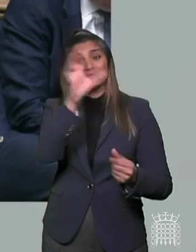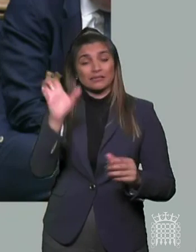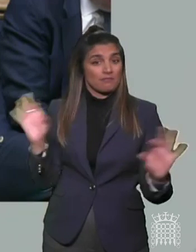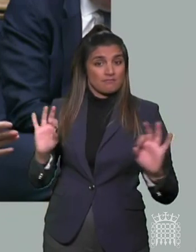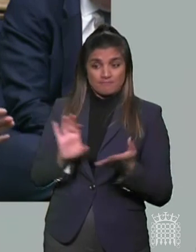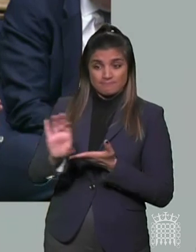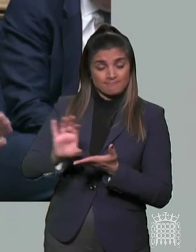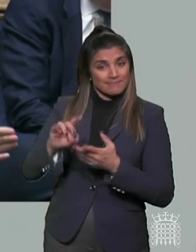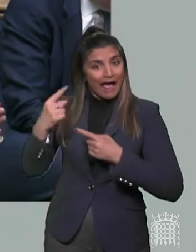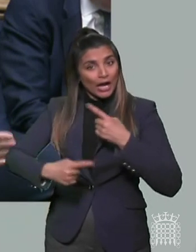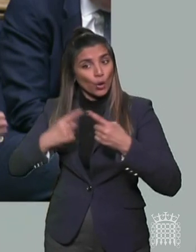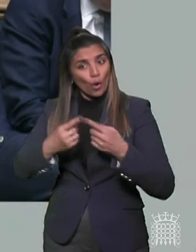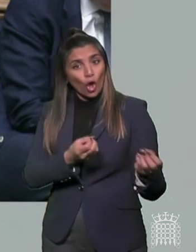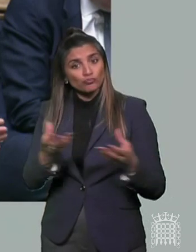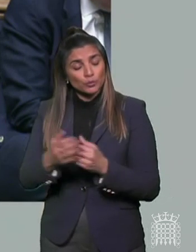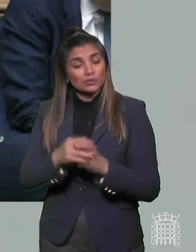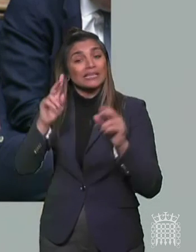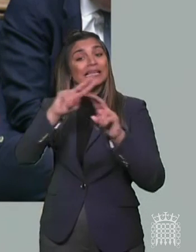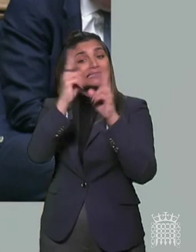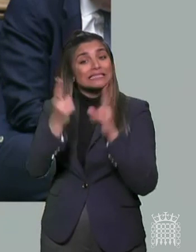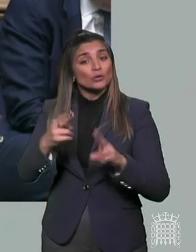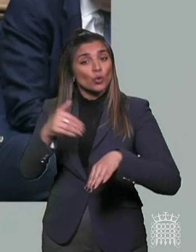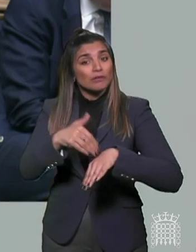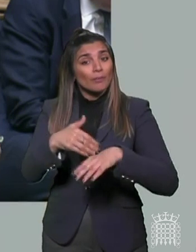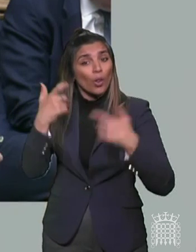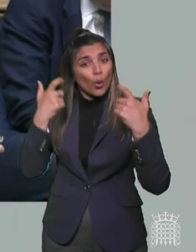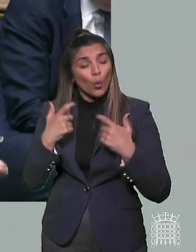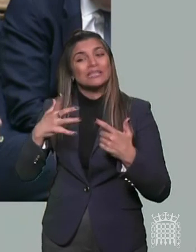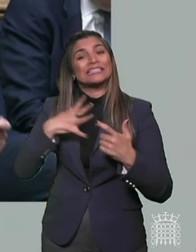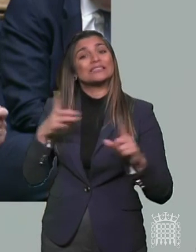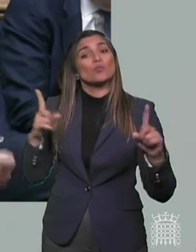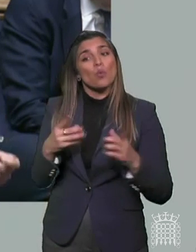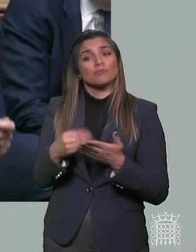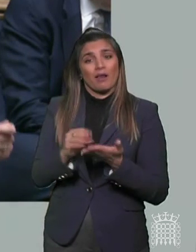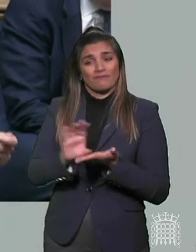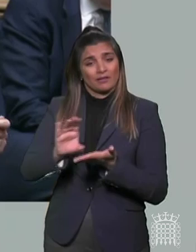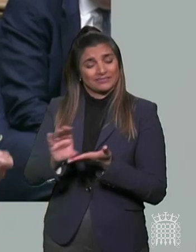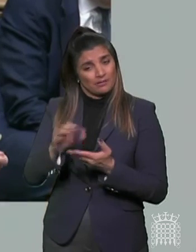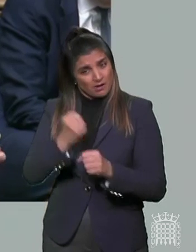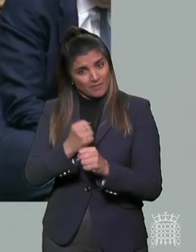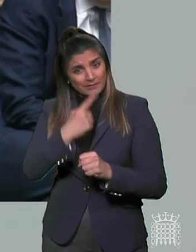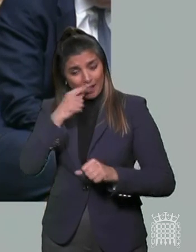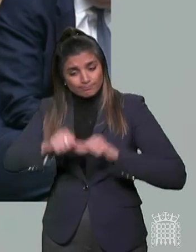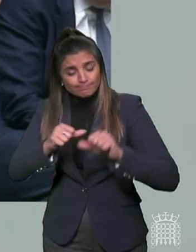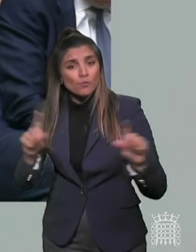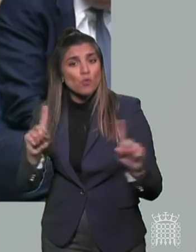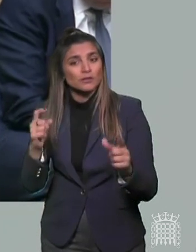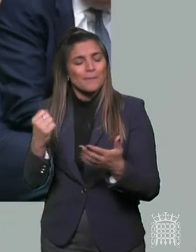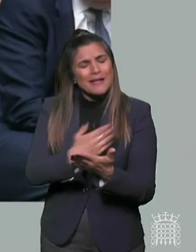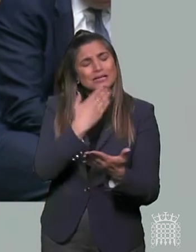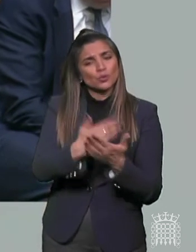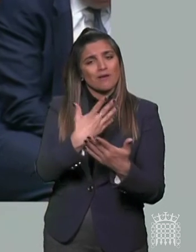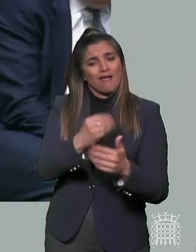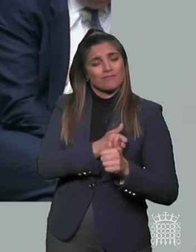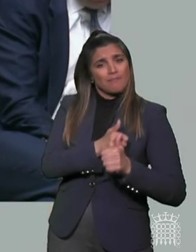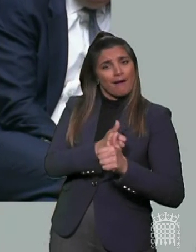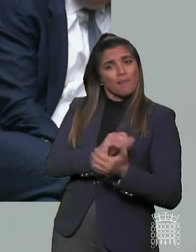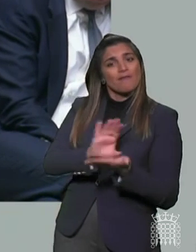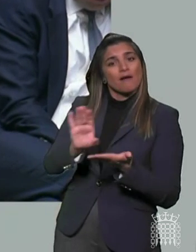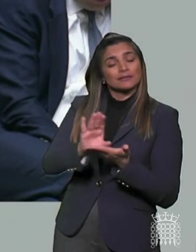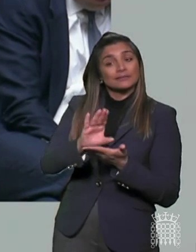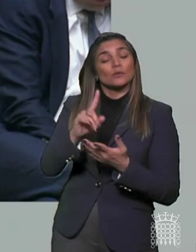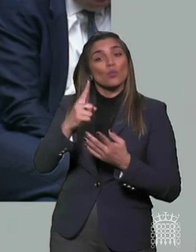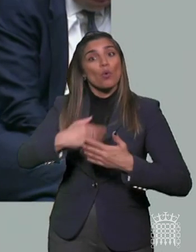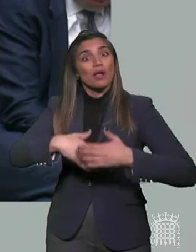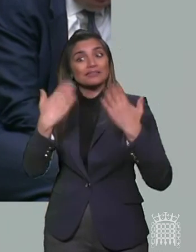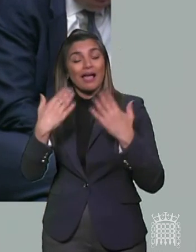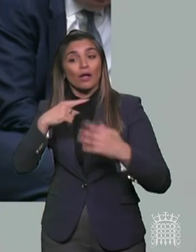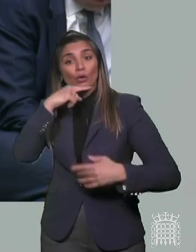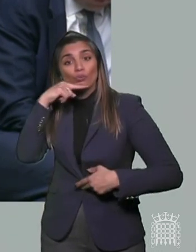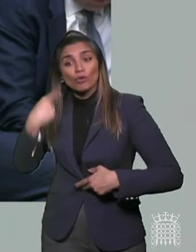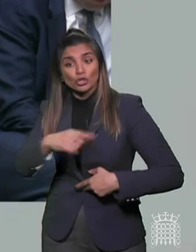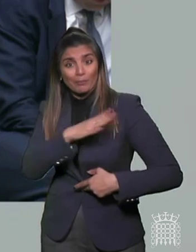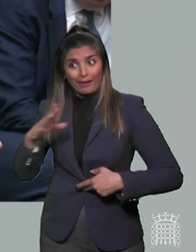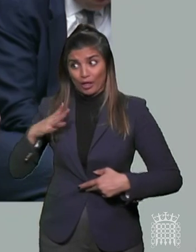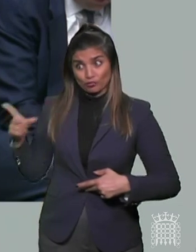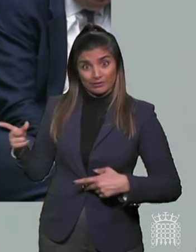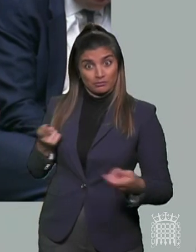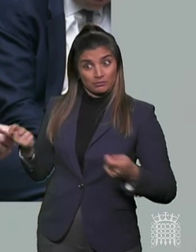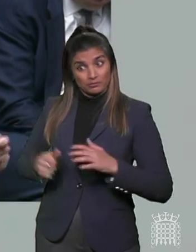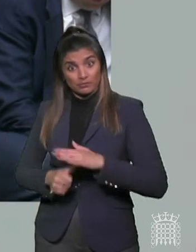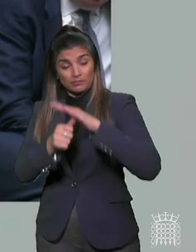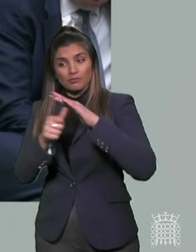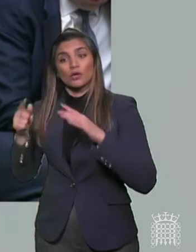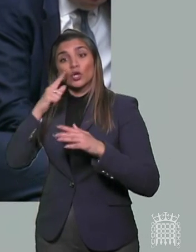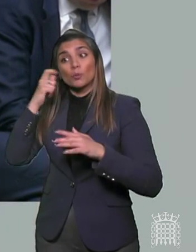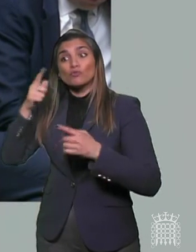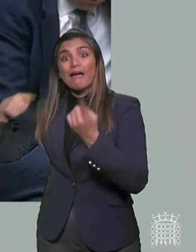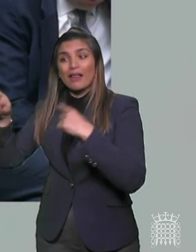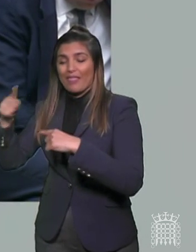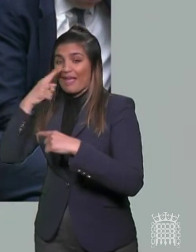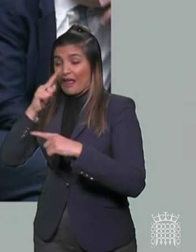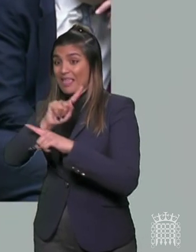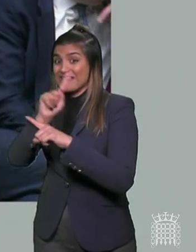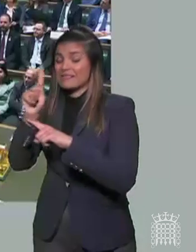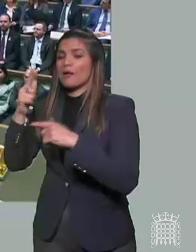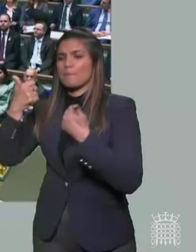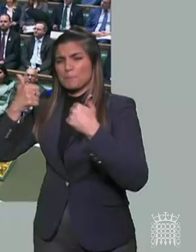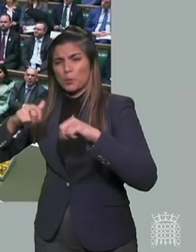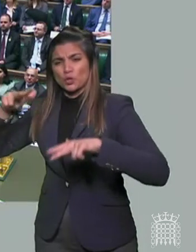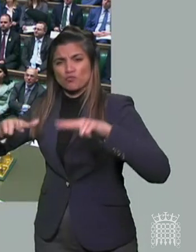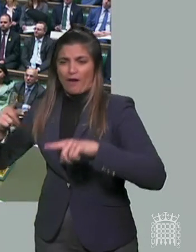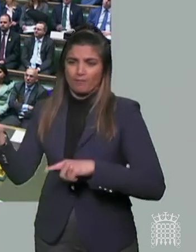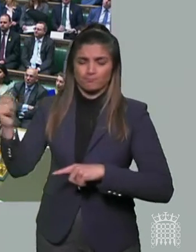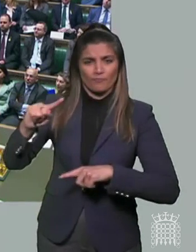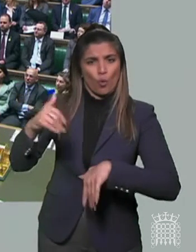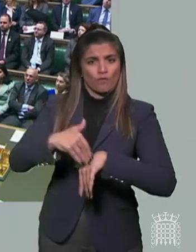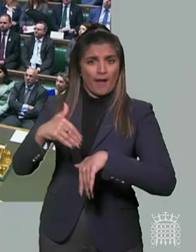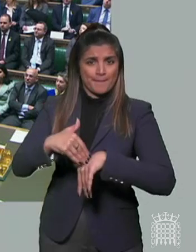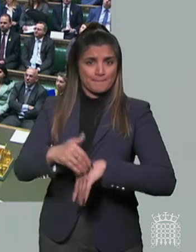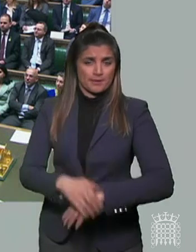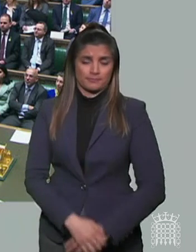The International Criminal Court is only as good as the sum of its parts, so what steps can the Government take to secure contingency funding to ensure that one day Russian military commanders in Ukraine can expect to stand trial for war crimes that they have committed?